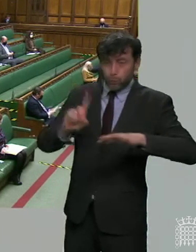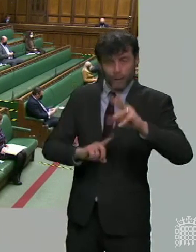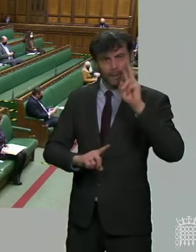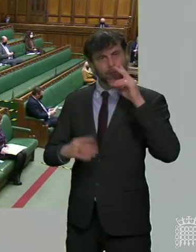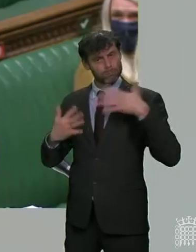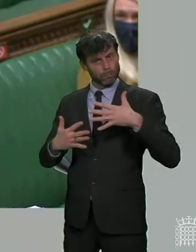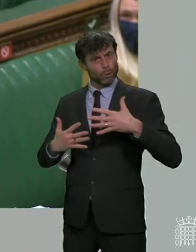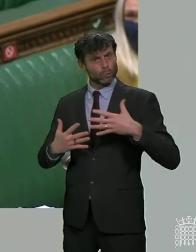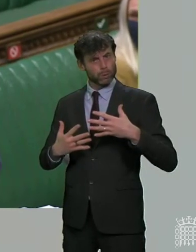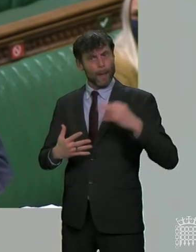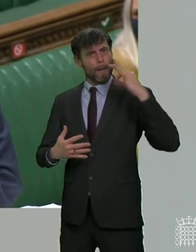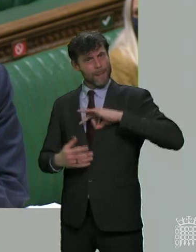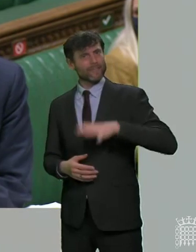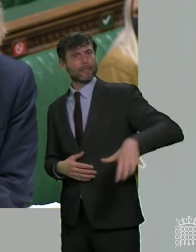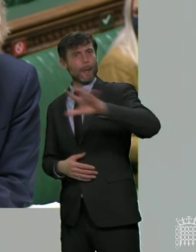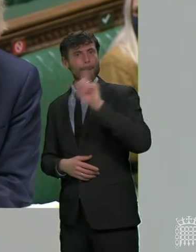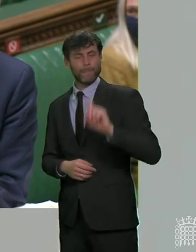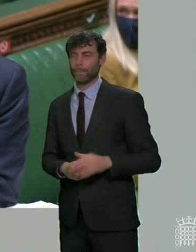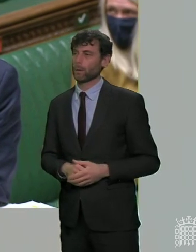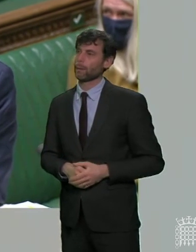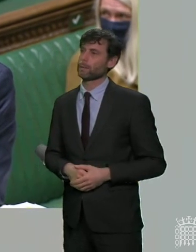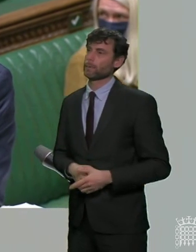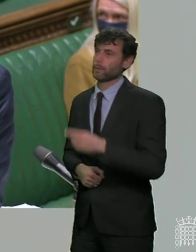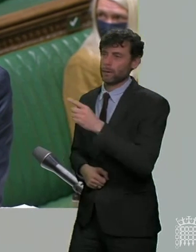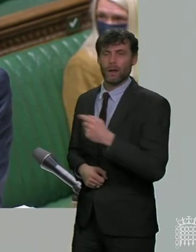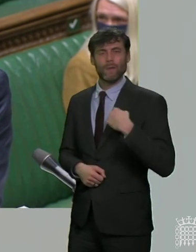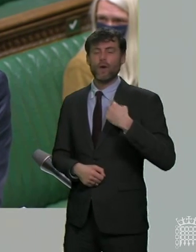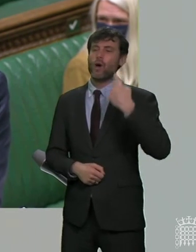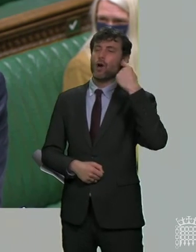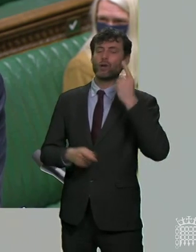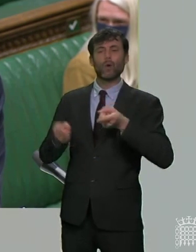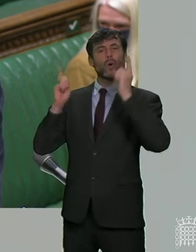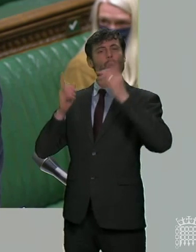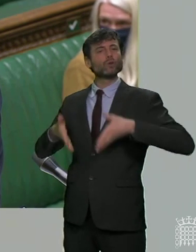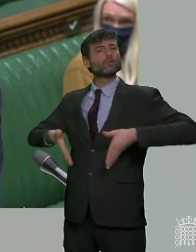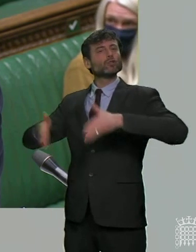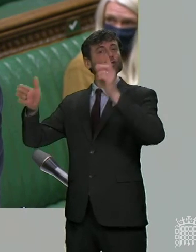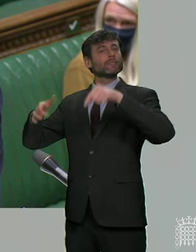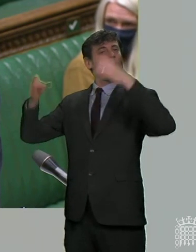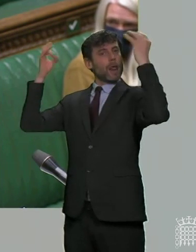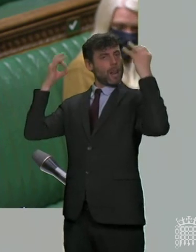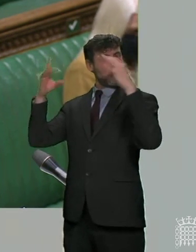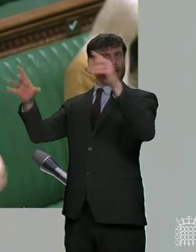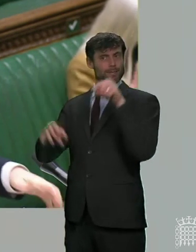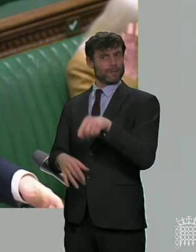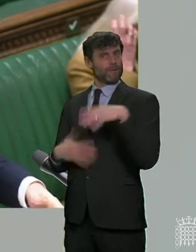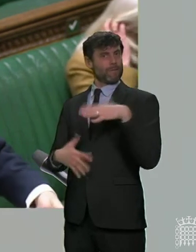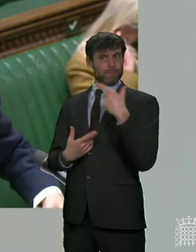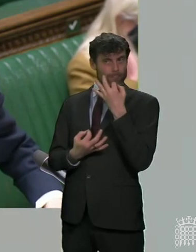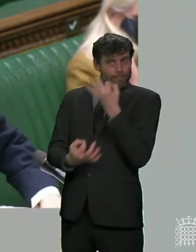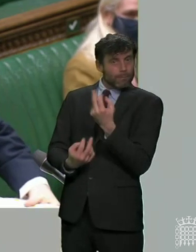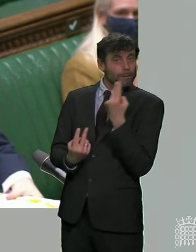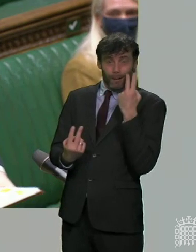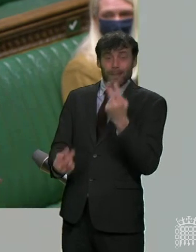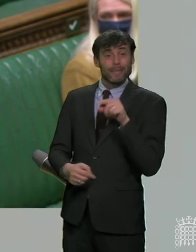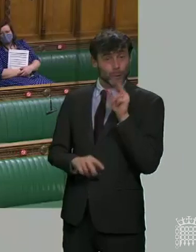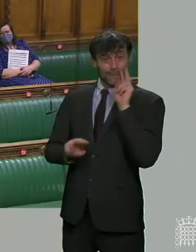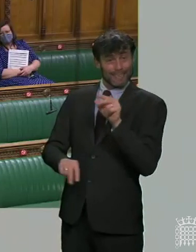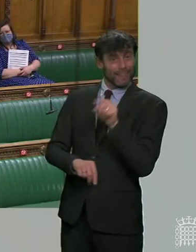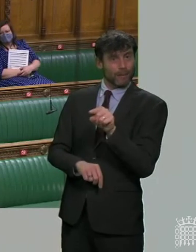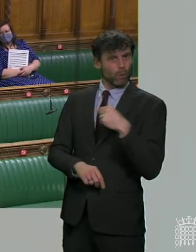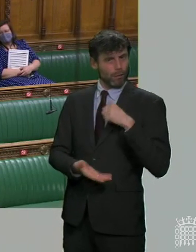Yes, indeed. I am told that the boulevard of light on Lord Street rivals the Champs-Élysées itself, and I will certainly keep my honourable Friend’s invitation in mind.